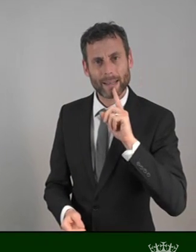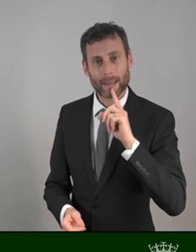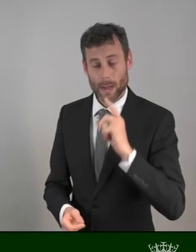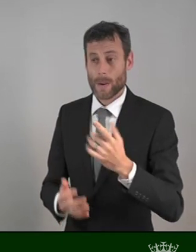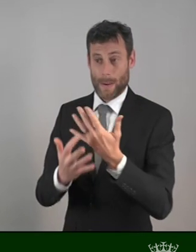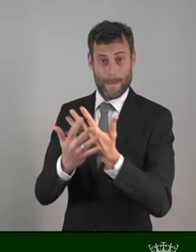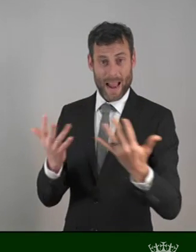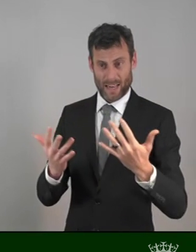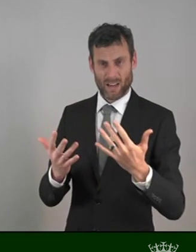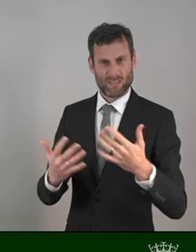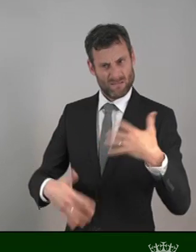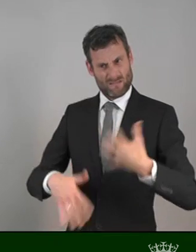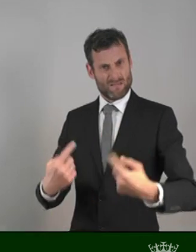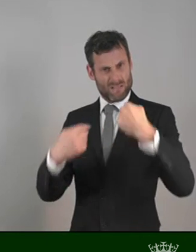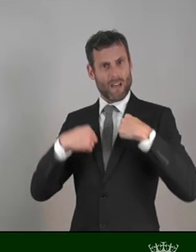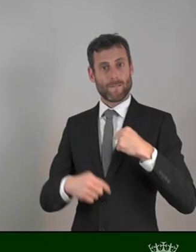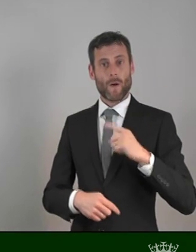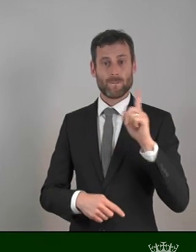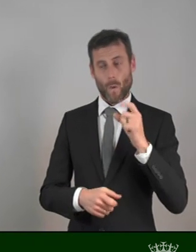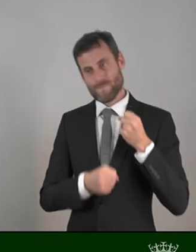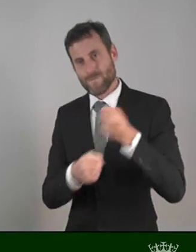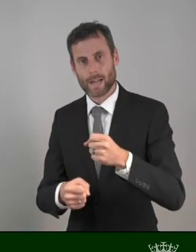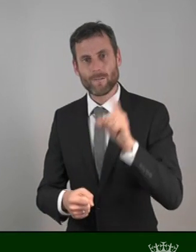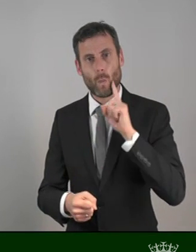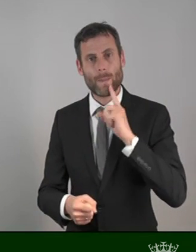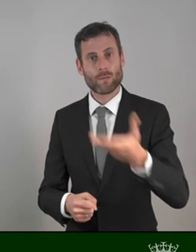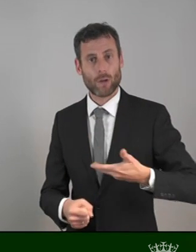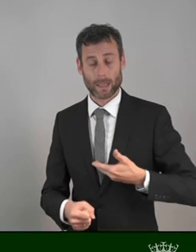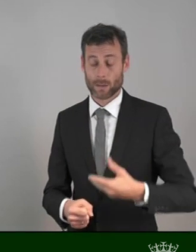Four of them have received electric shock treatment during interrogation.